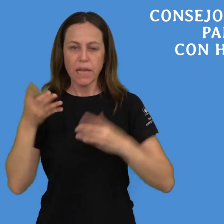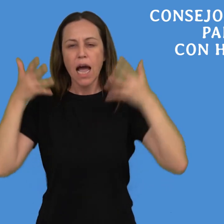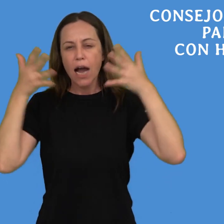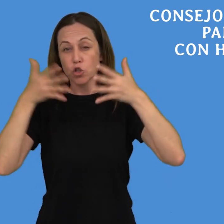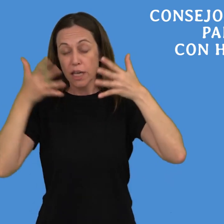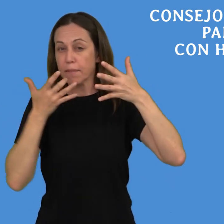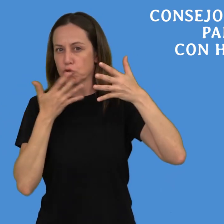aconsejar